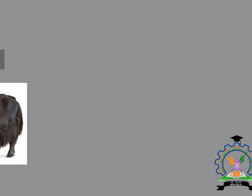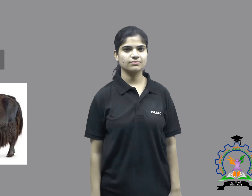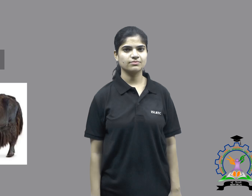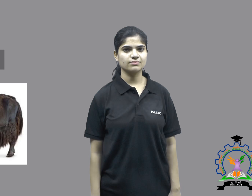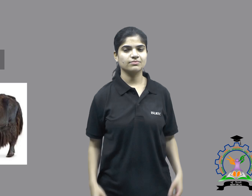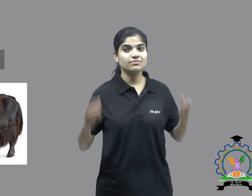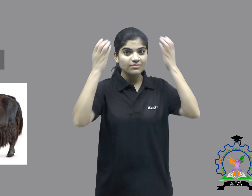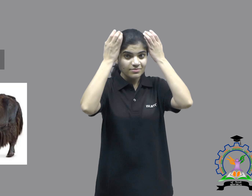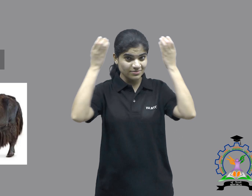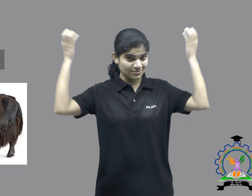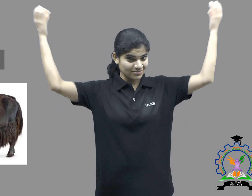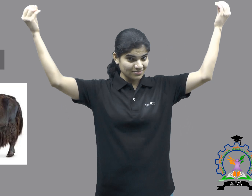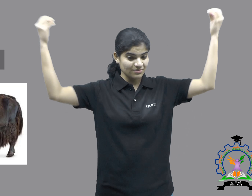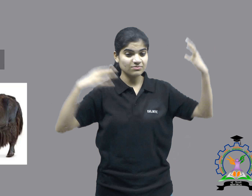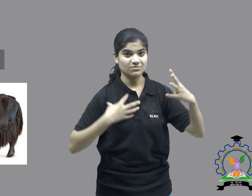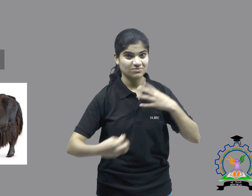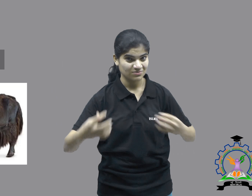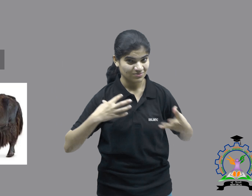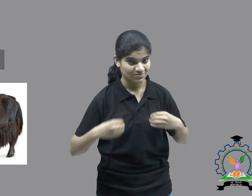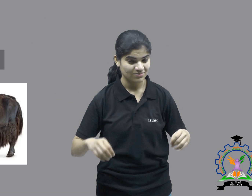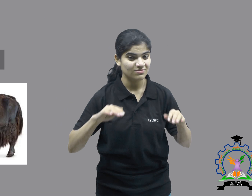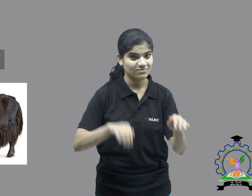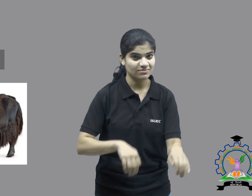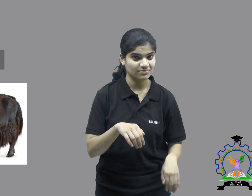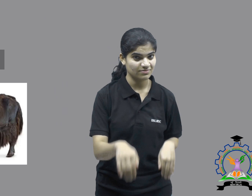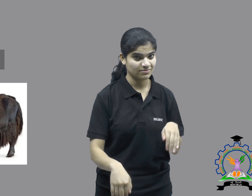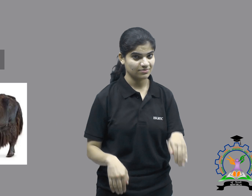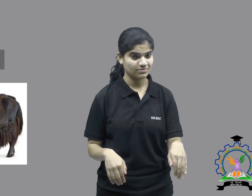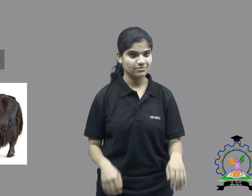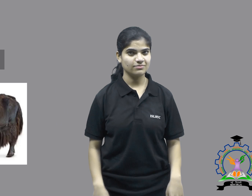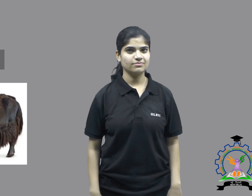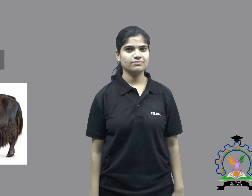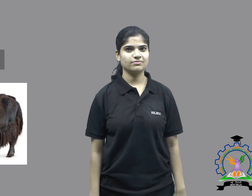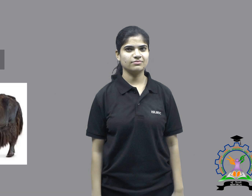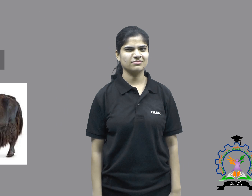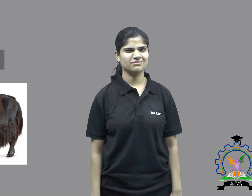Yak